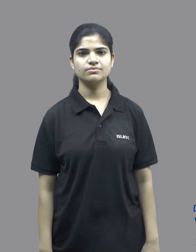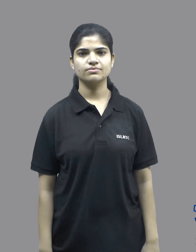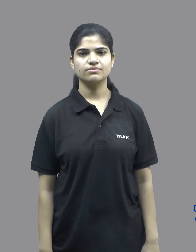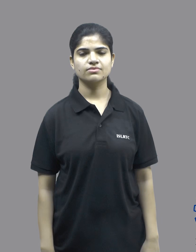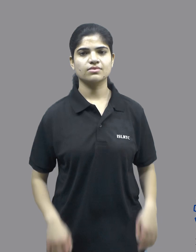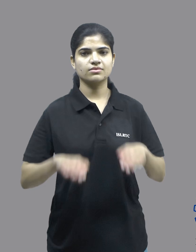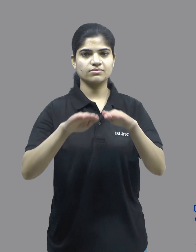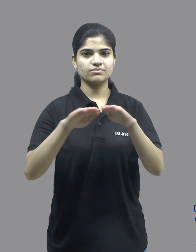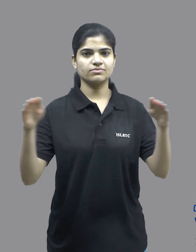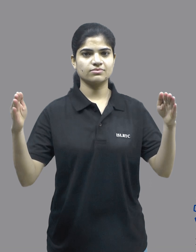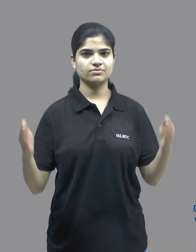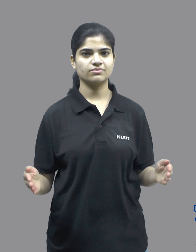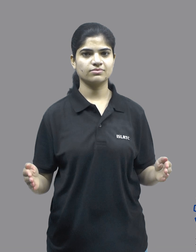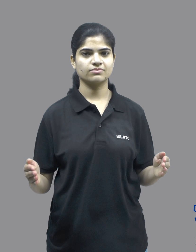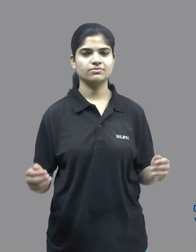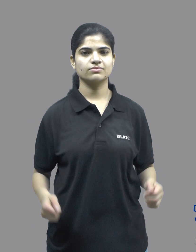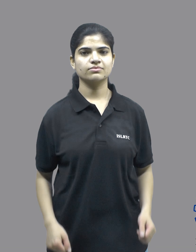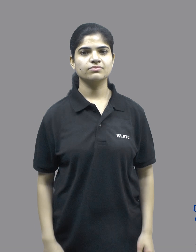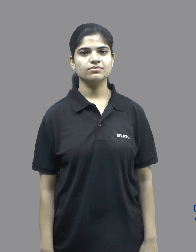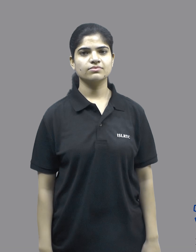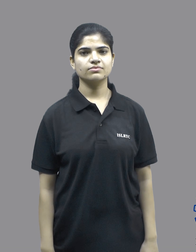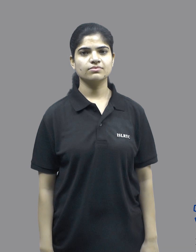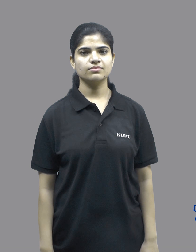Table Desk